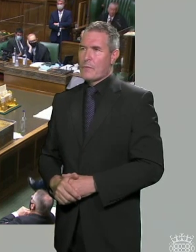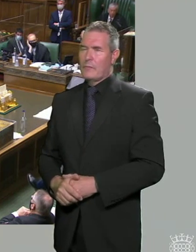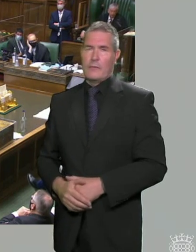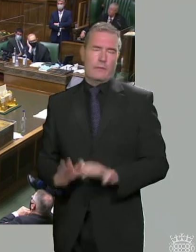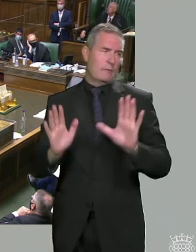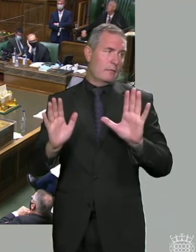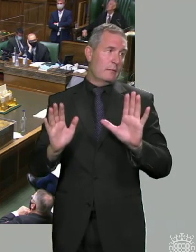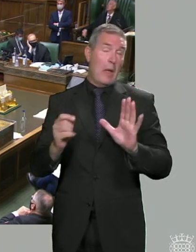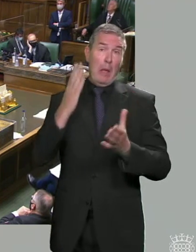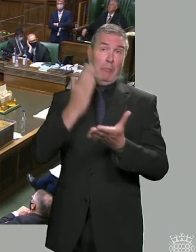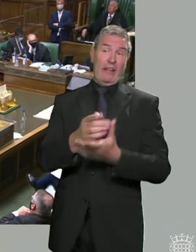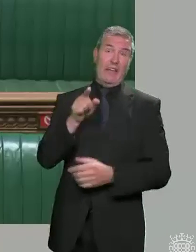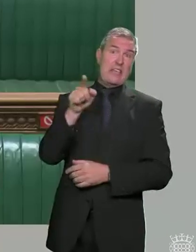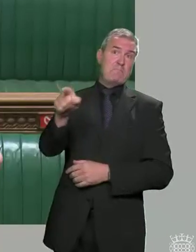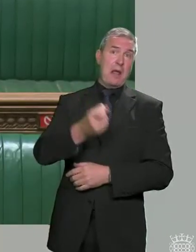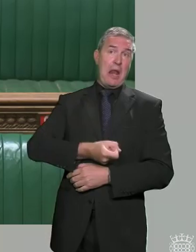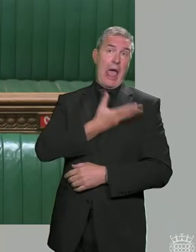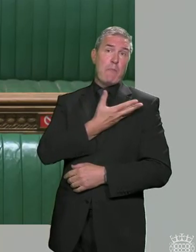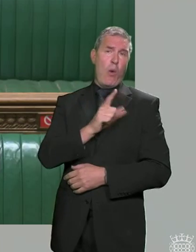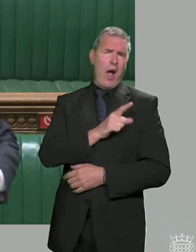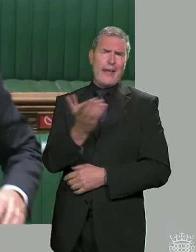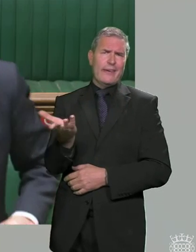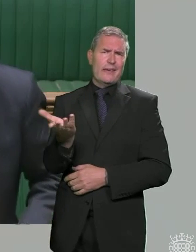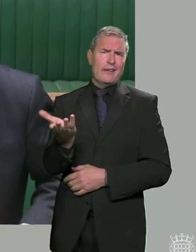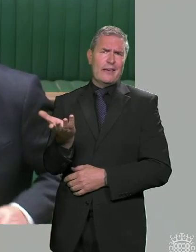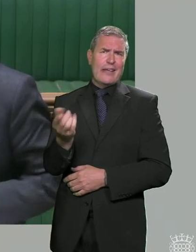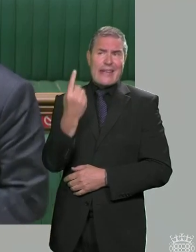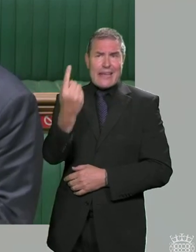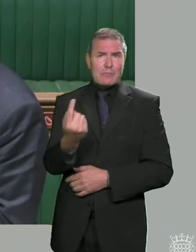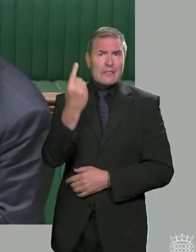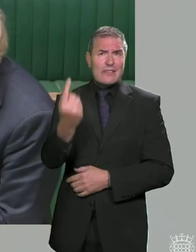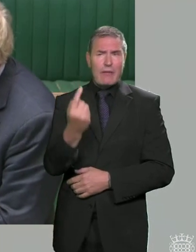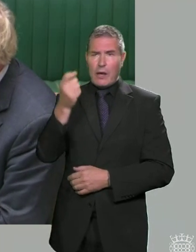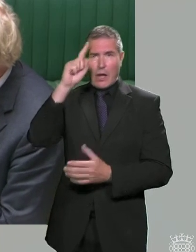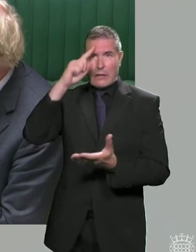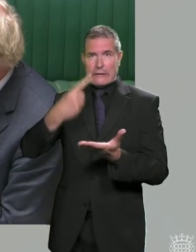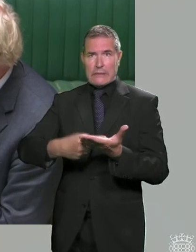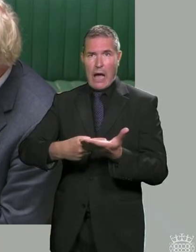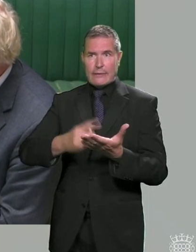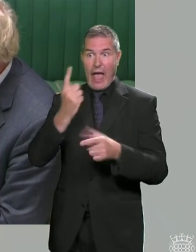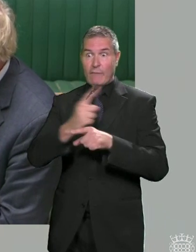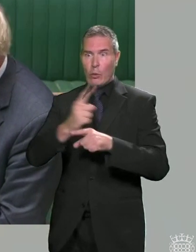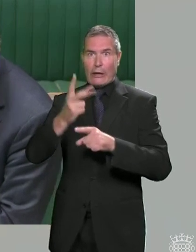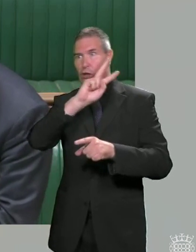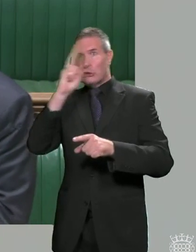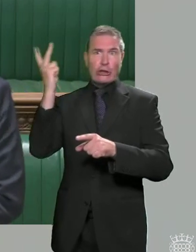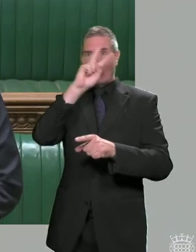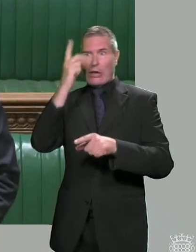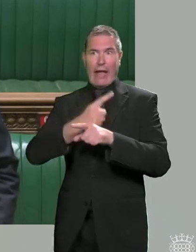Why should anybody believe the Leader of the Opposition when he cannot decide what he thinks from one week to the next?